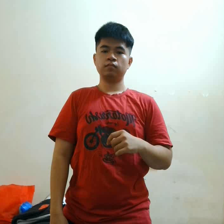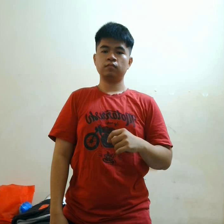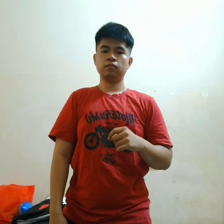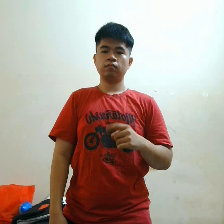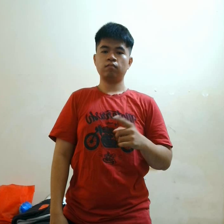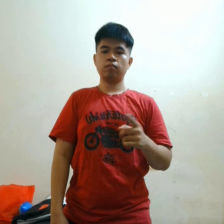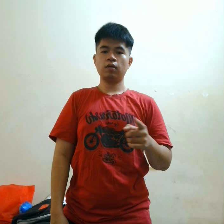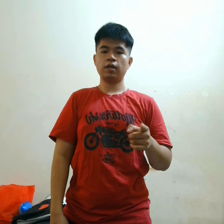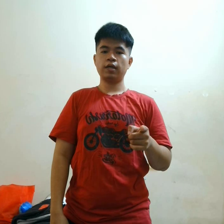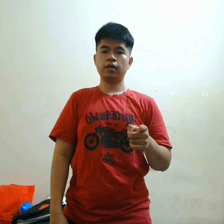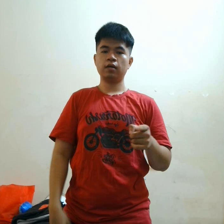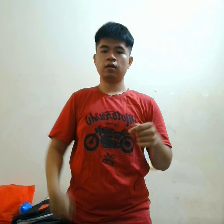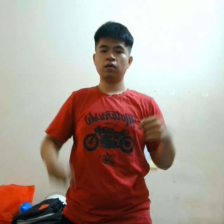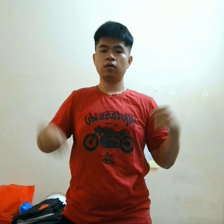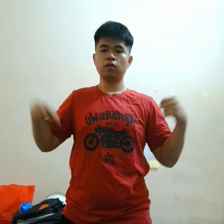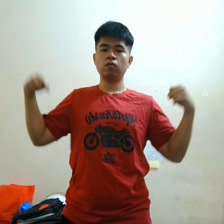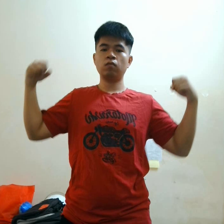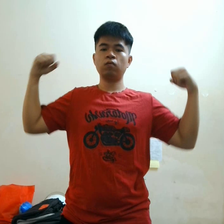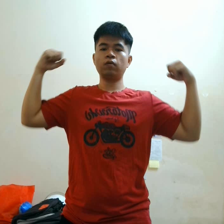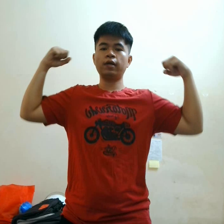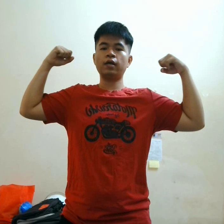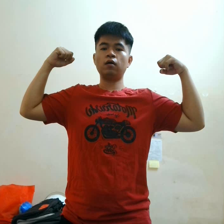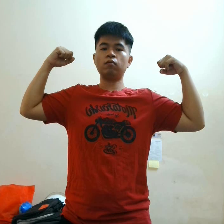ban khoe khong